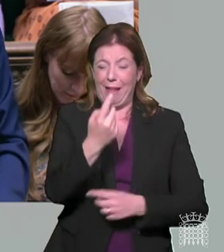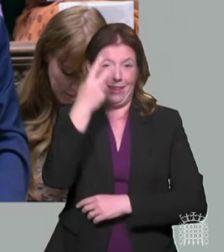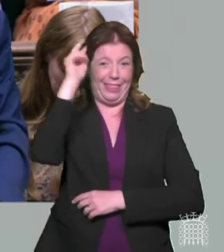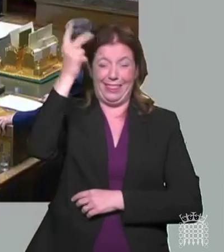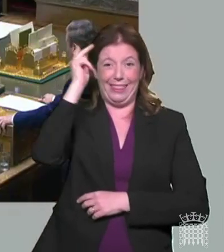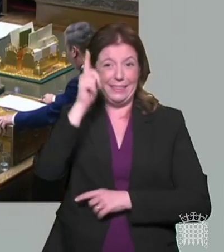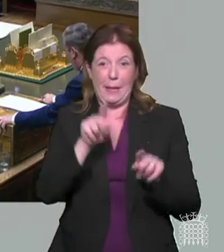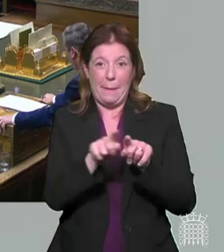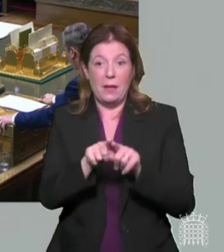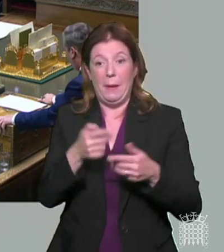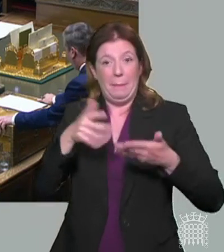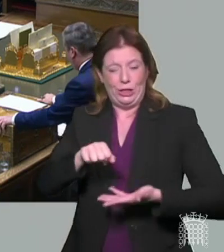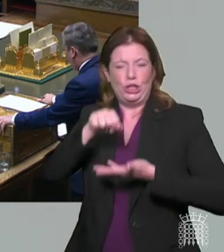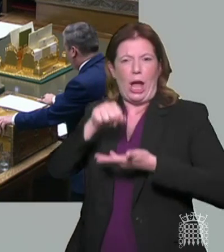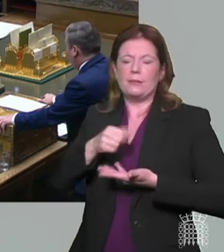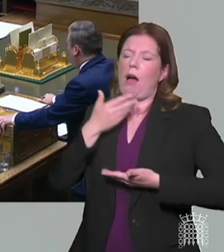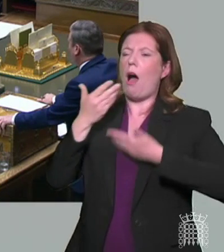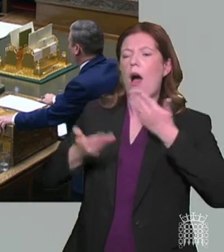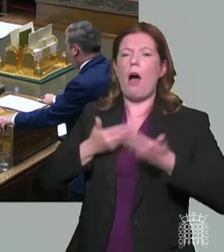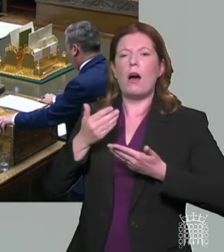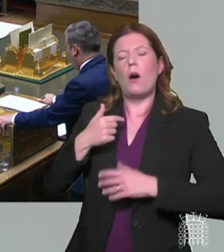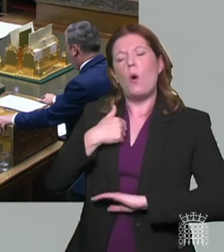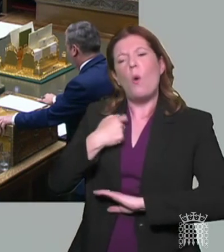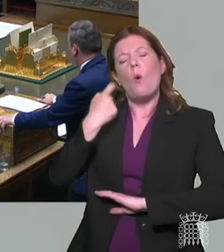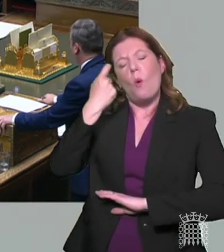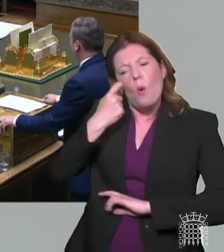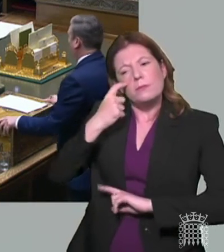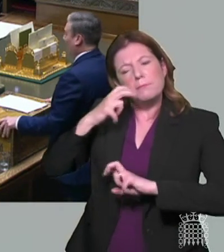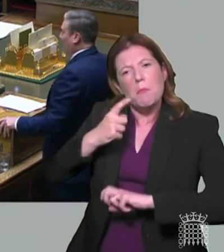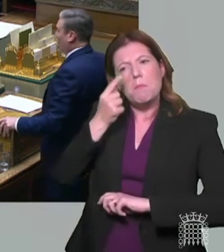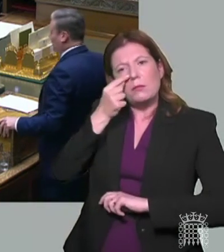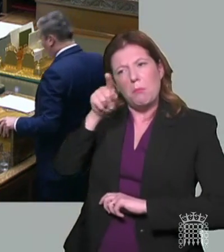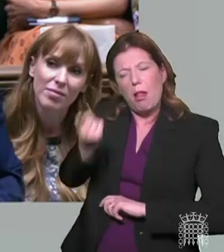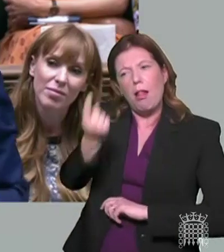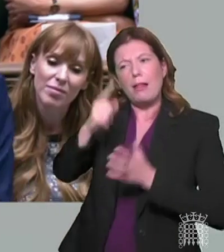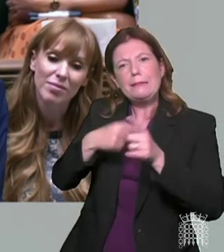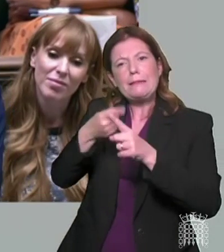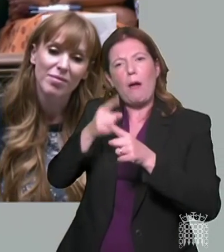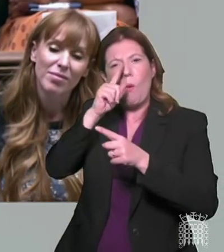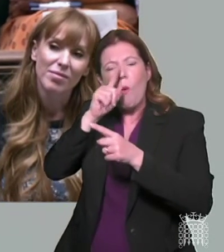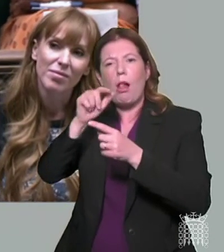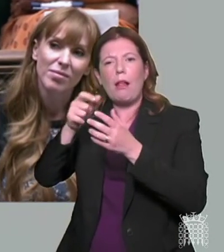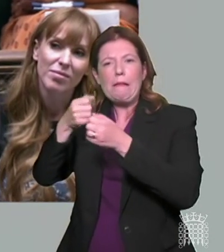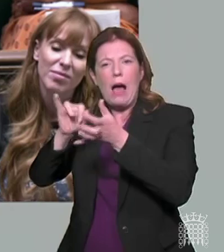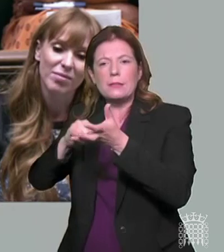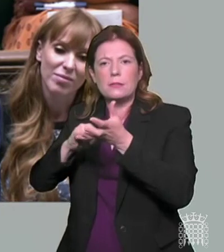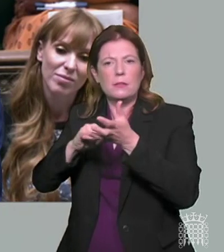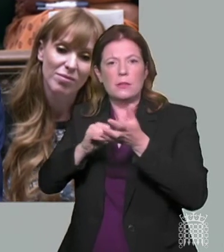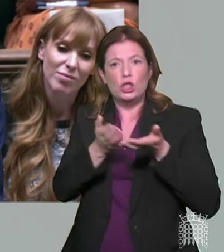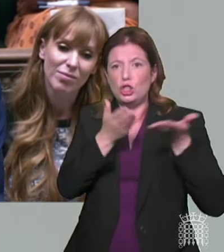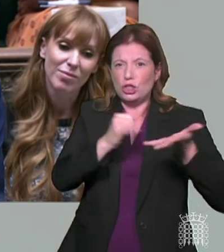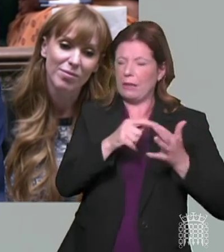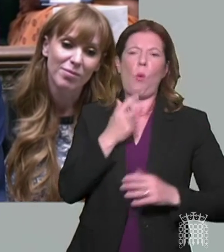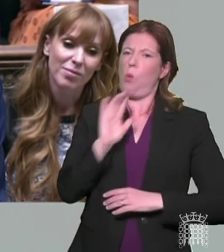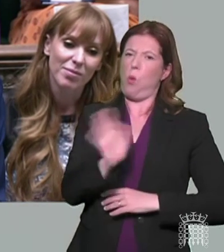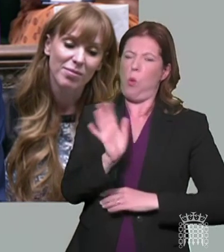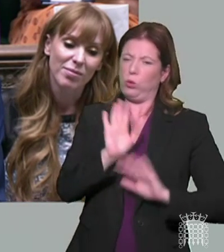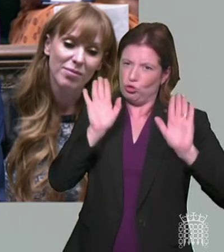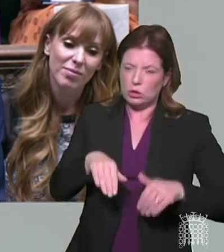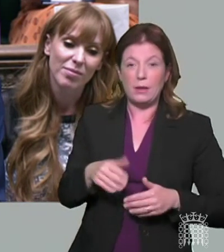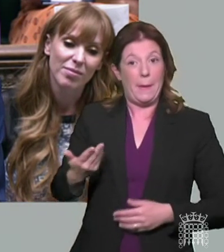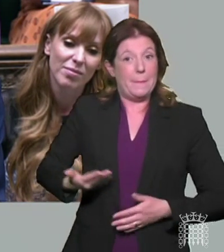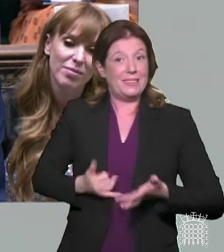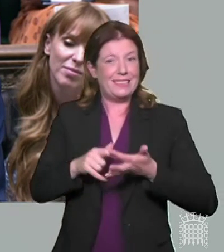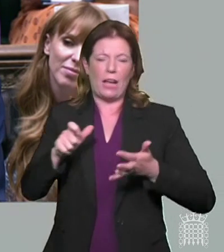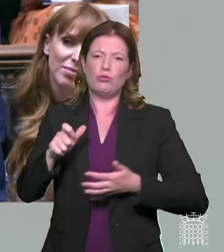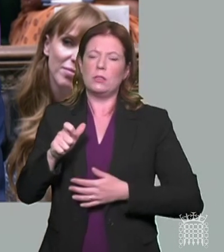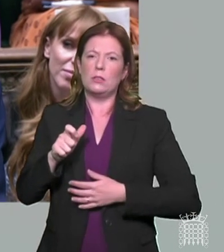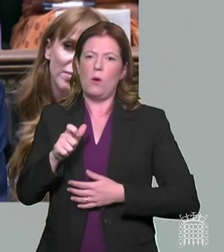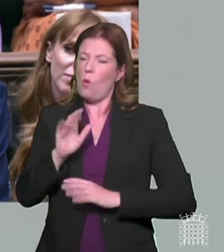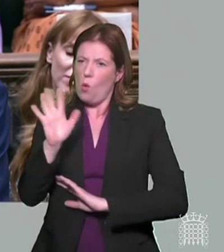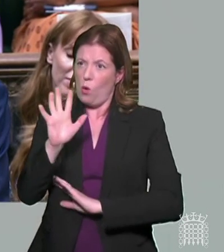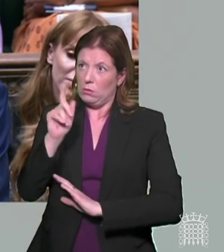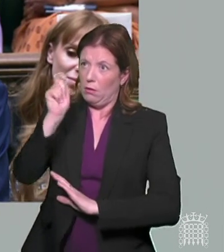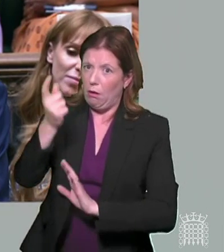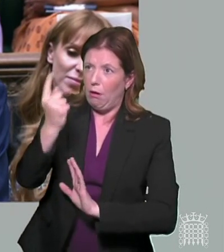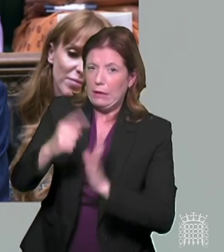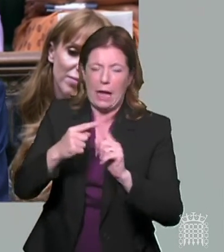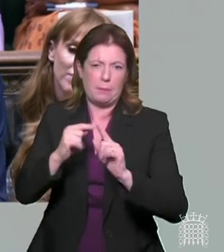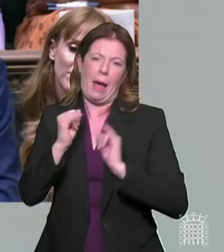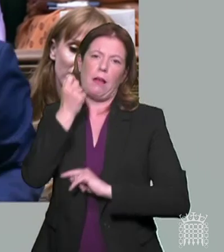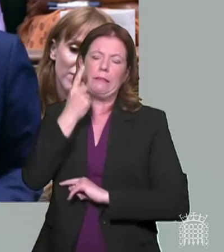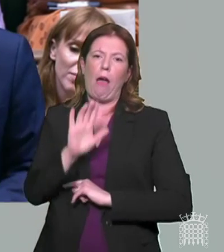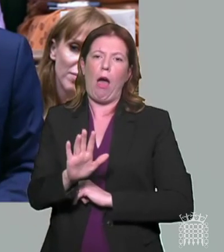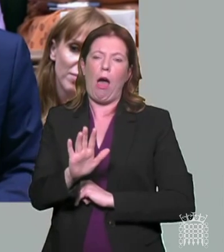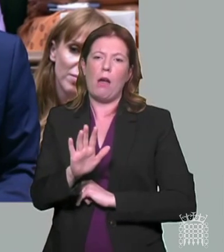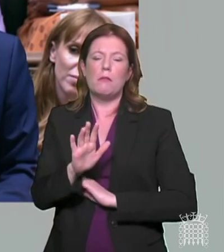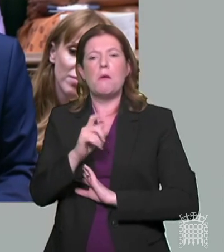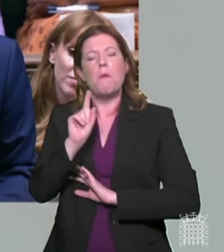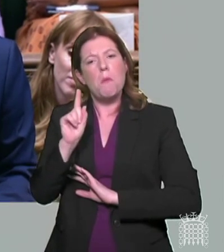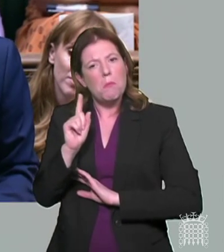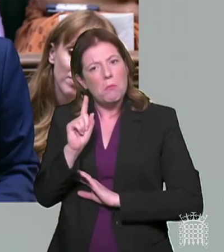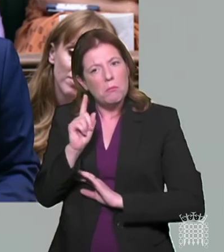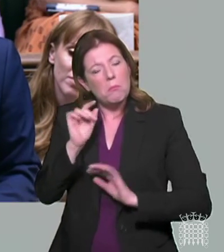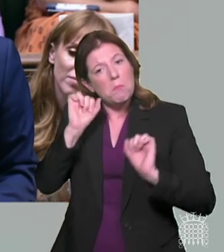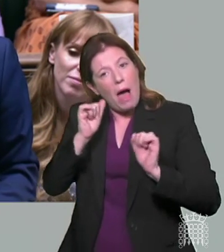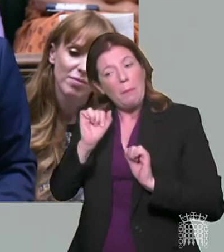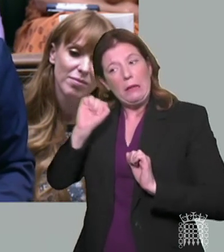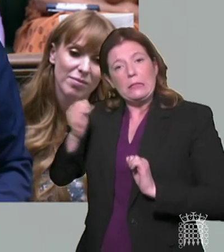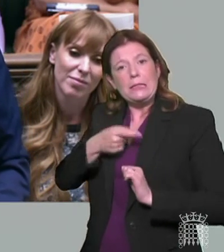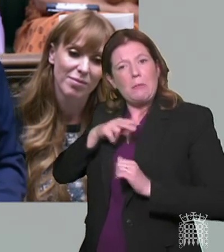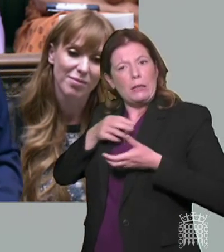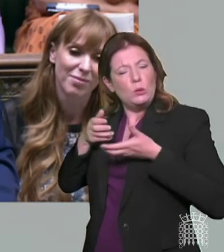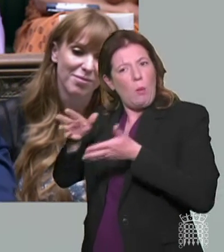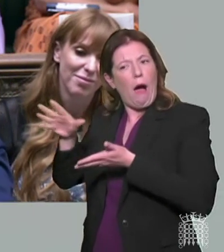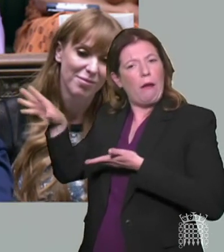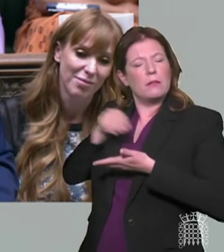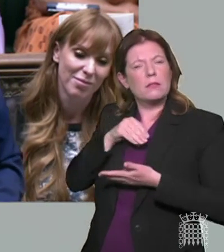On the same day, the Chancellor said it was something he is looking at and the Justice Secretary said it would be “disastrous.” The Business Secretary called it a “bad idea,” but he also said he would consider a Spanish-style windfall tax.